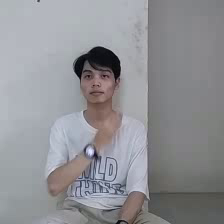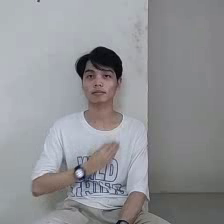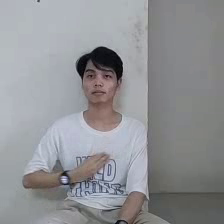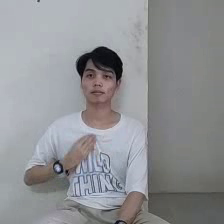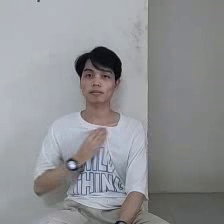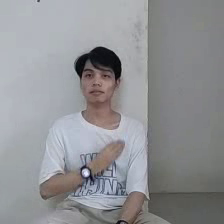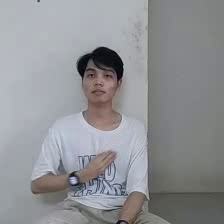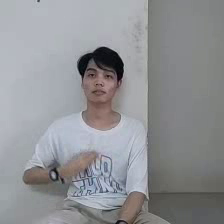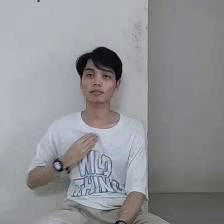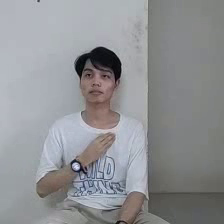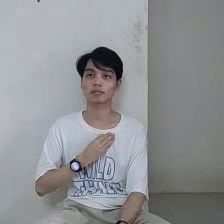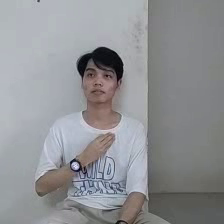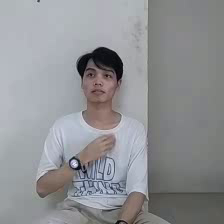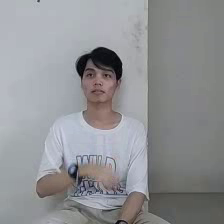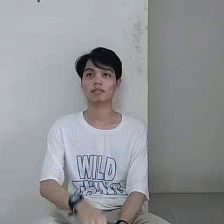Ăn mừng